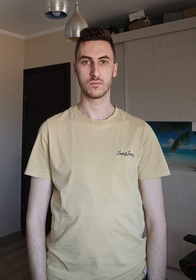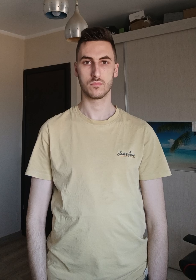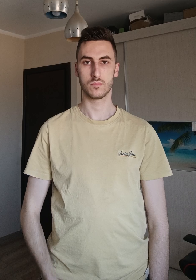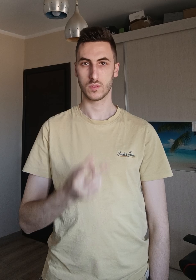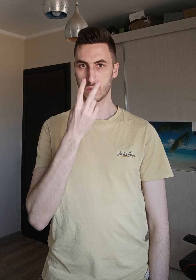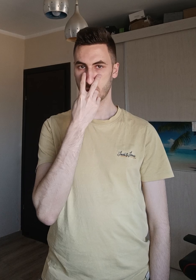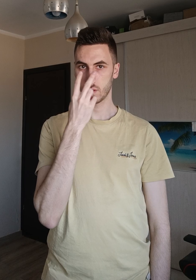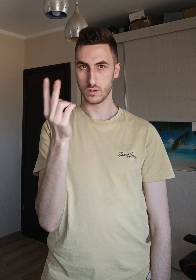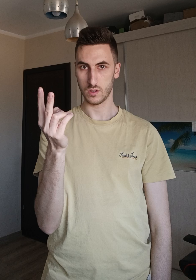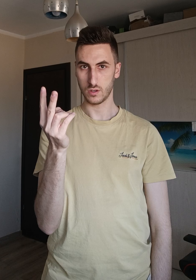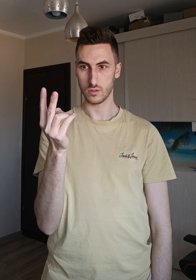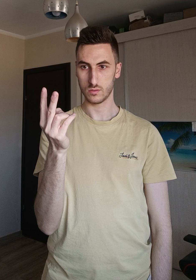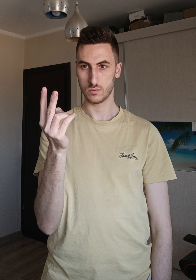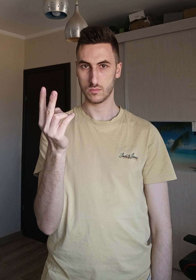לראות